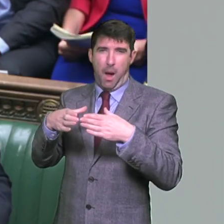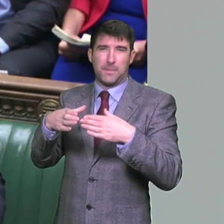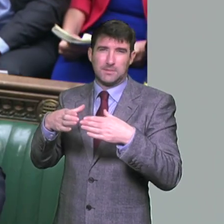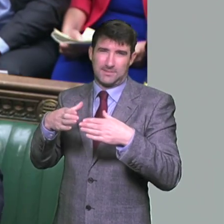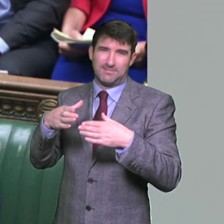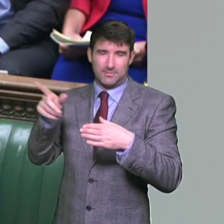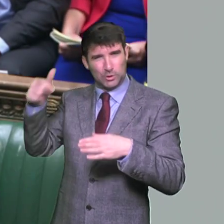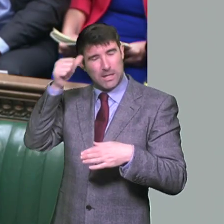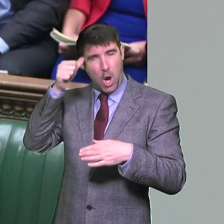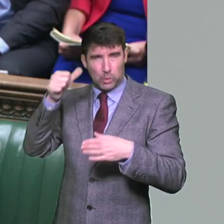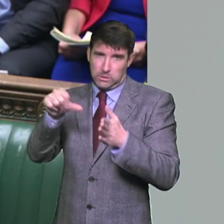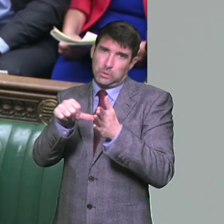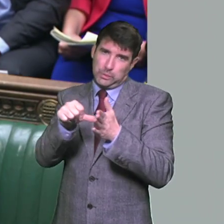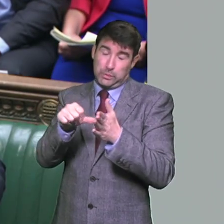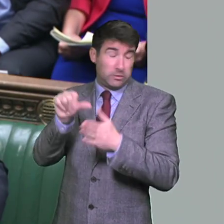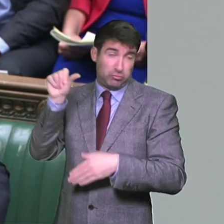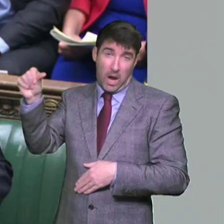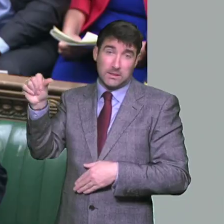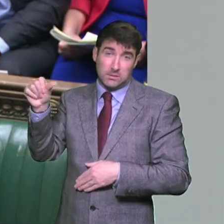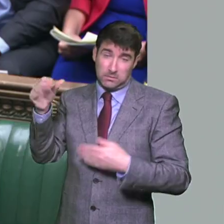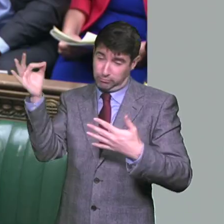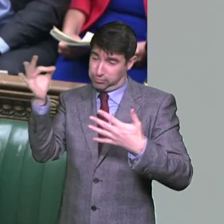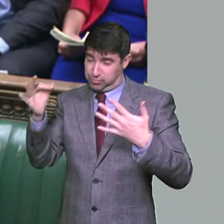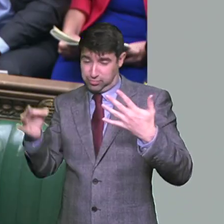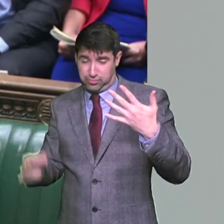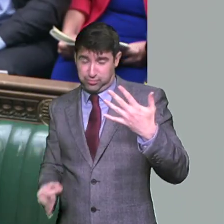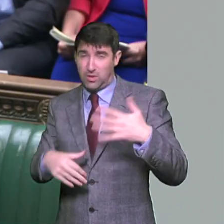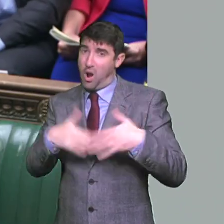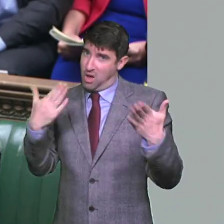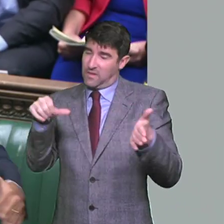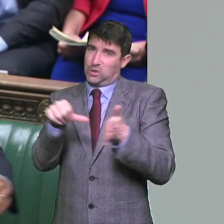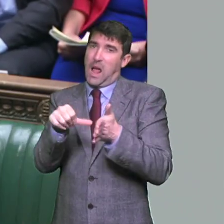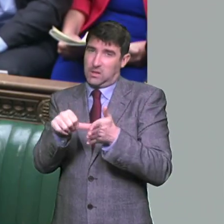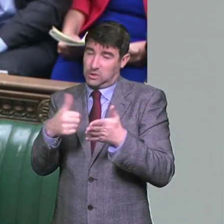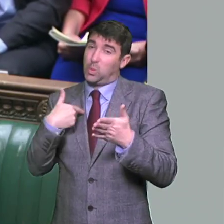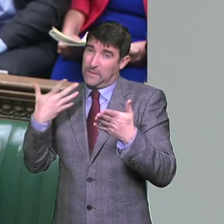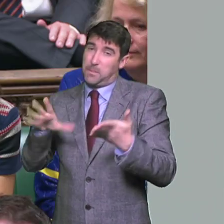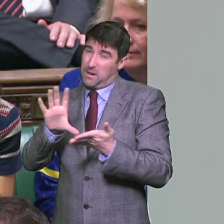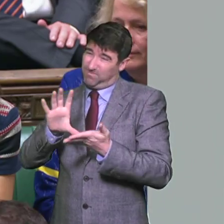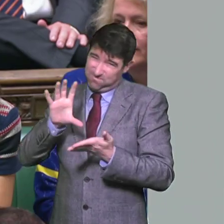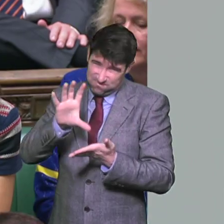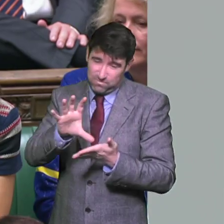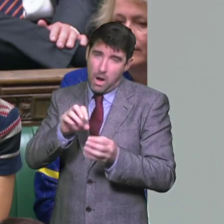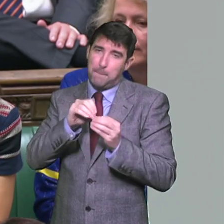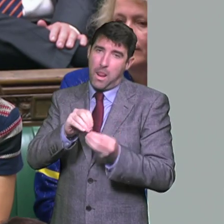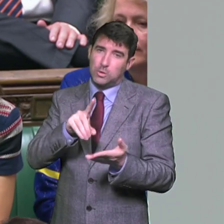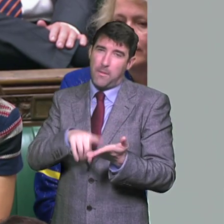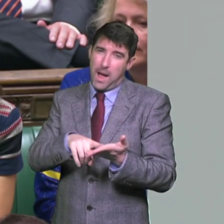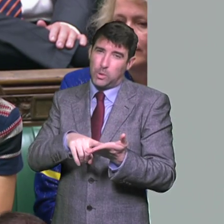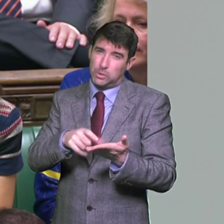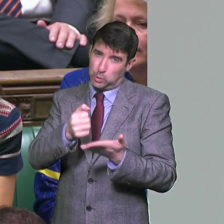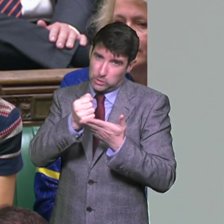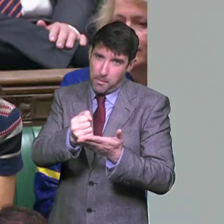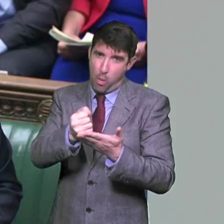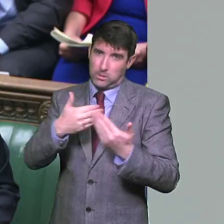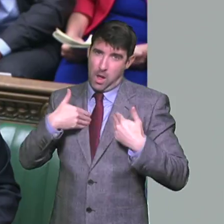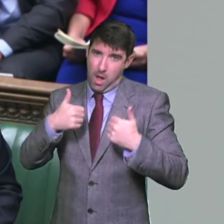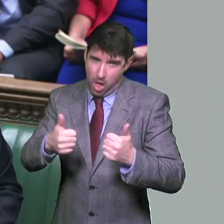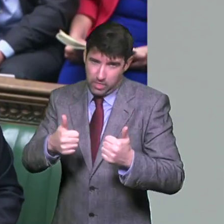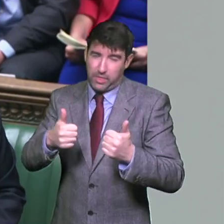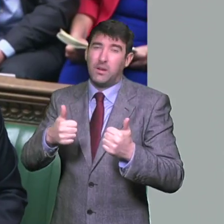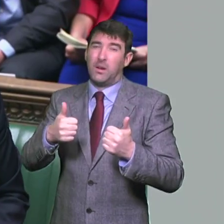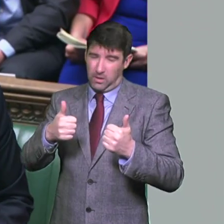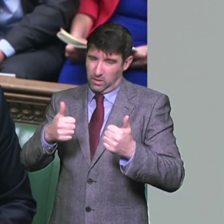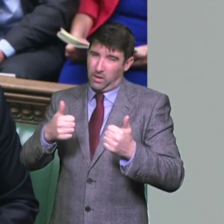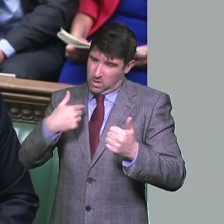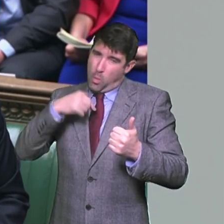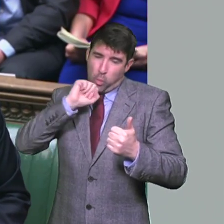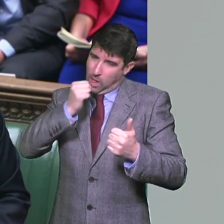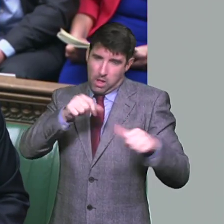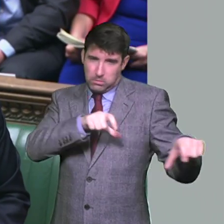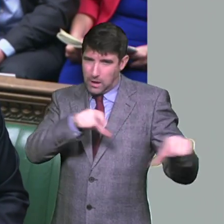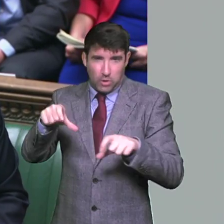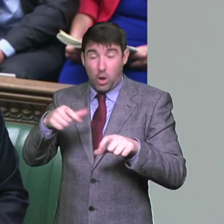She is absolutely right about the challenge that confronts us. That is why we have put billions of pounds into busting the backlogs and the elective recovery fund and are delivering funding and staffing to do that.